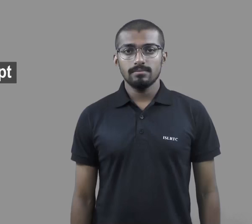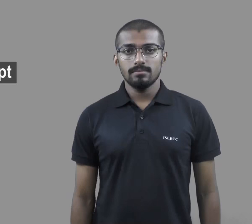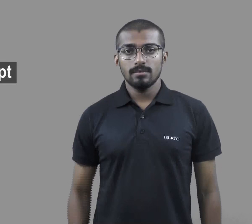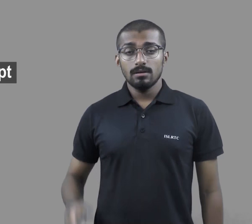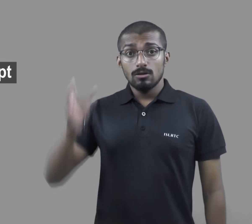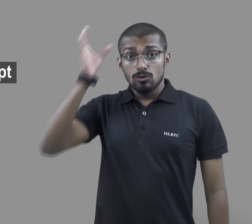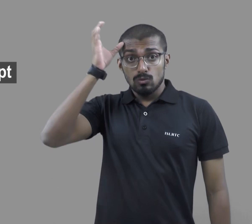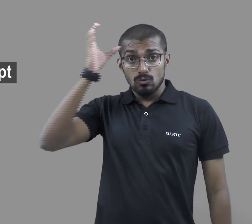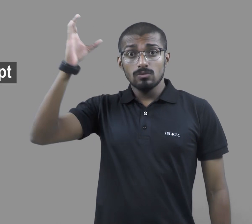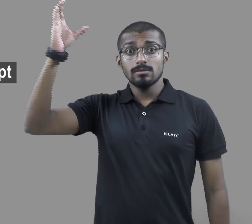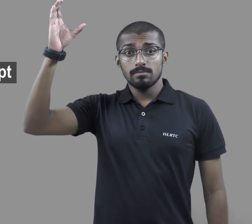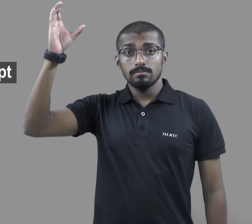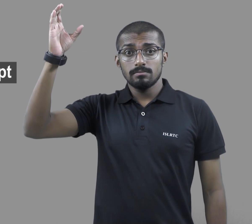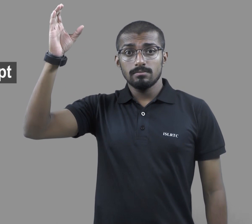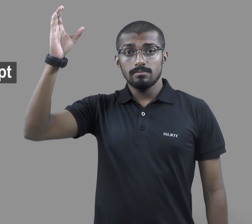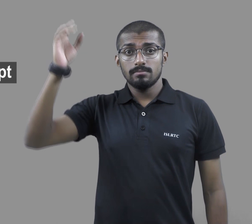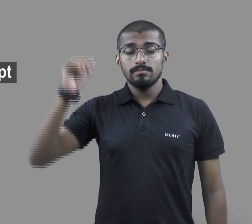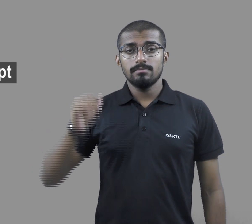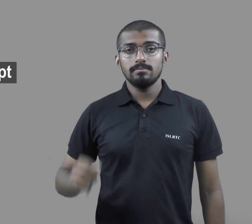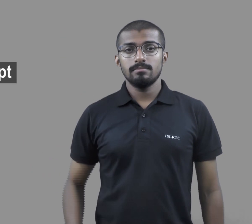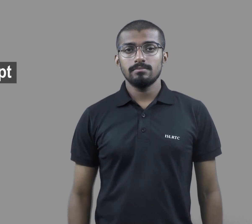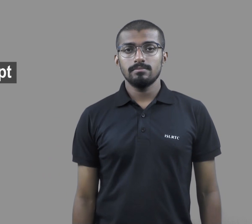Concept